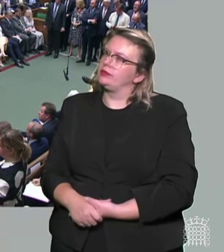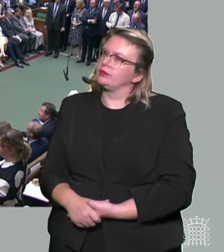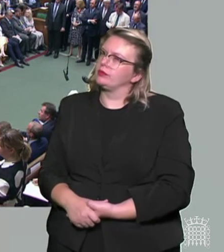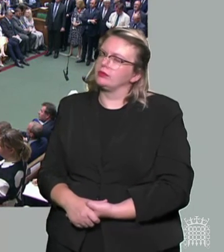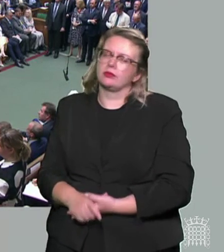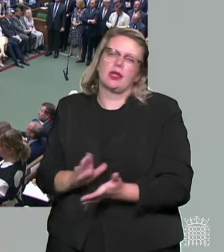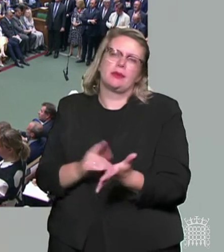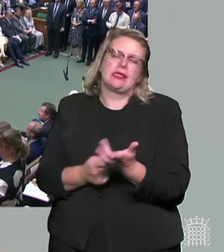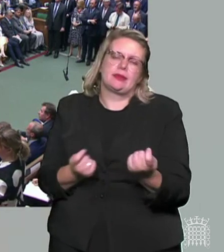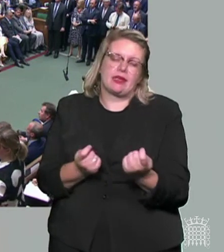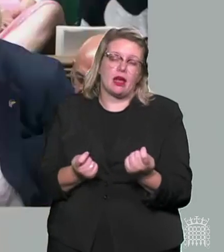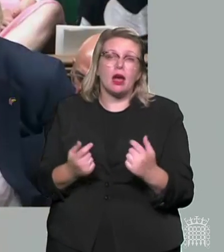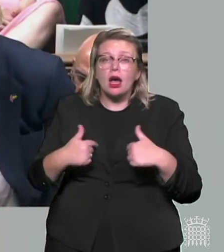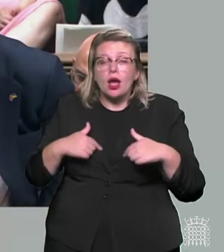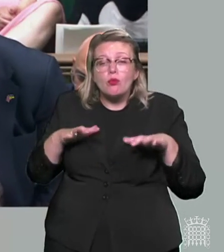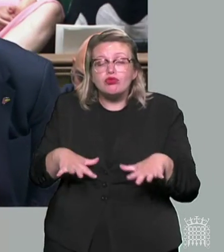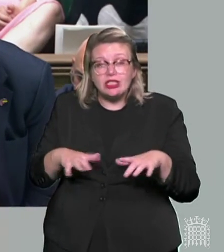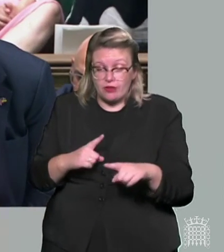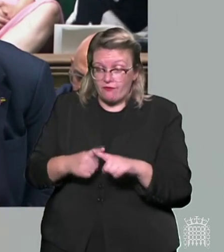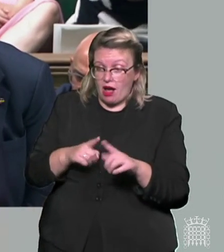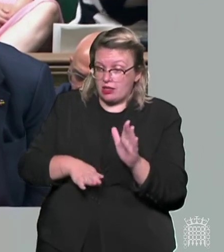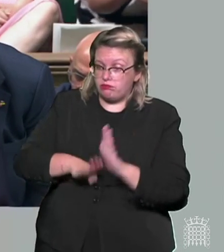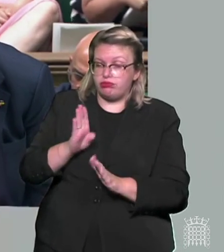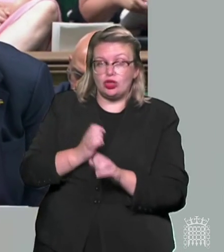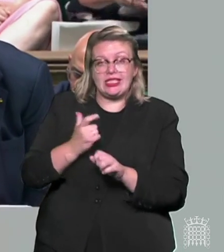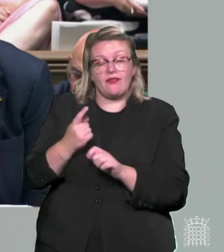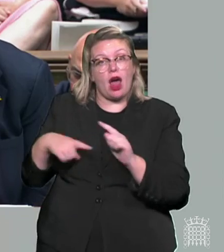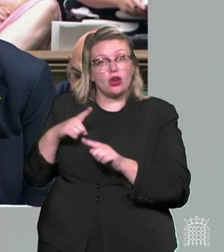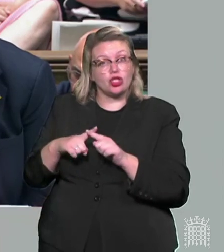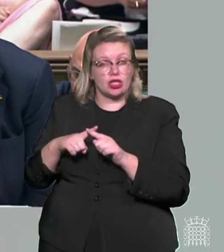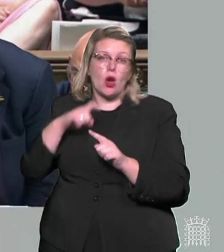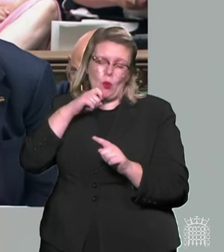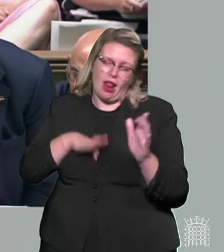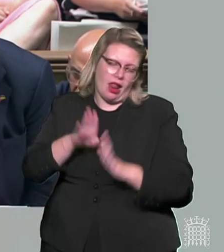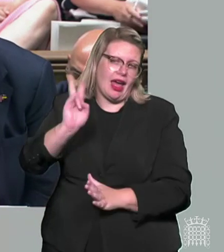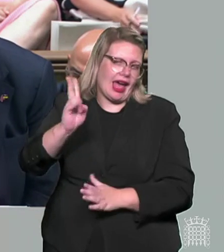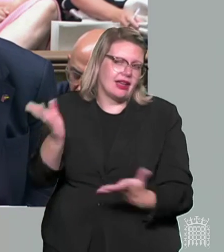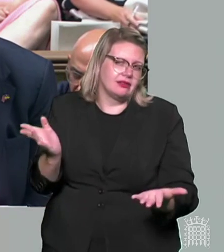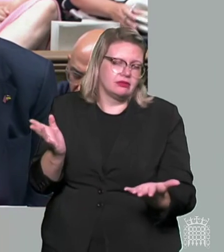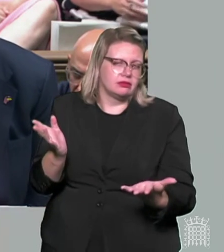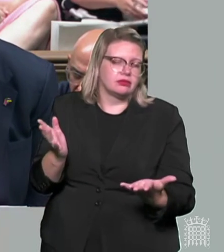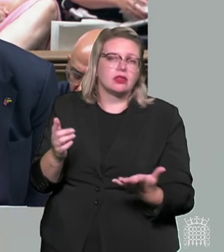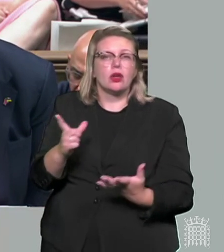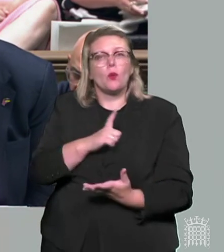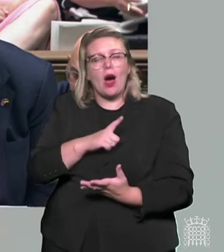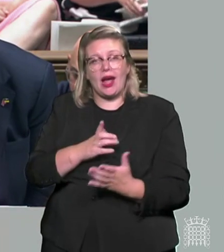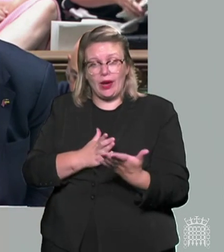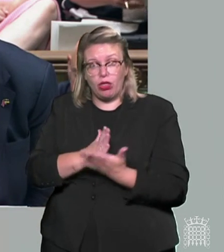The UK had the fastest growth in the G7 last year and we will return to the top of the table soon because we came out of covid fastest.